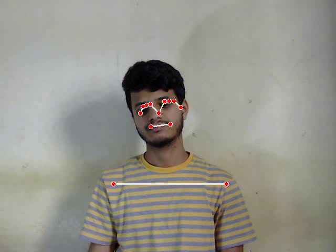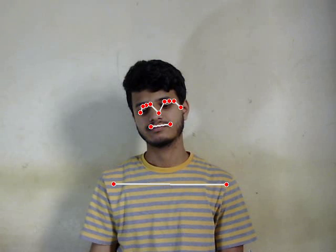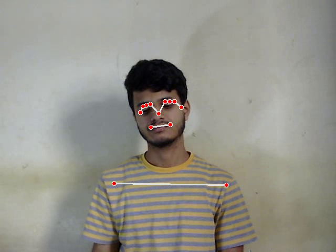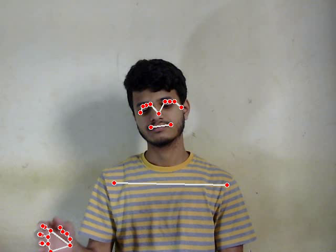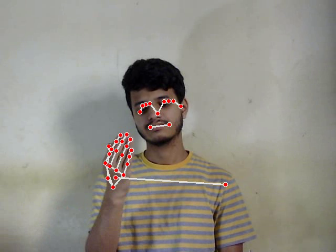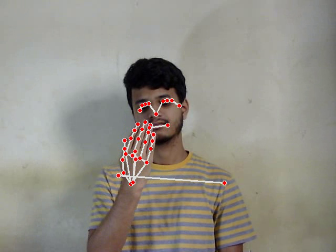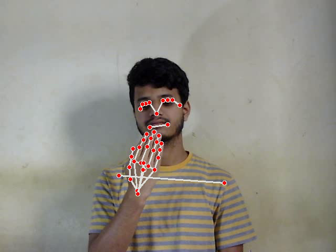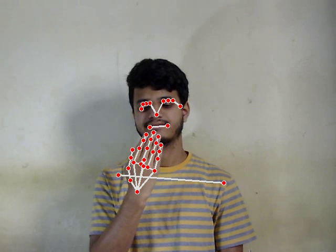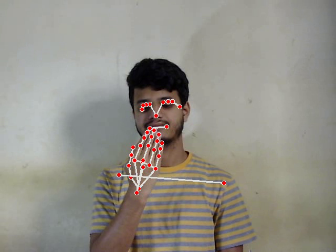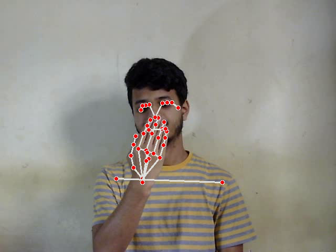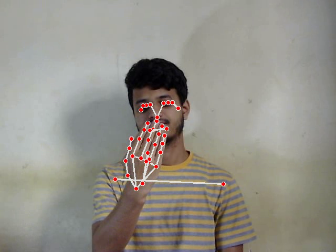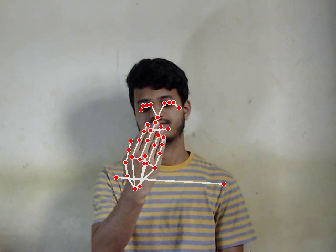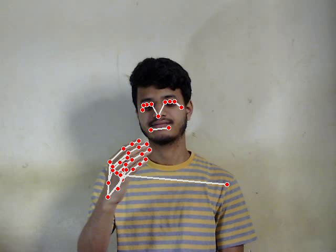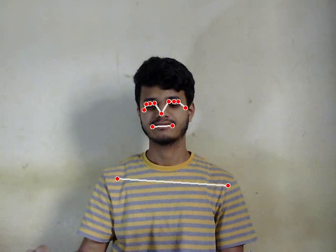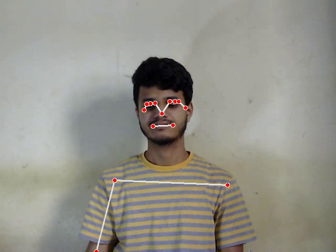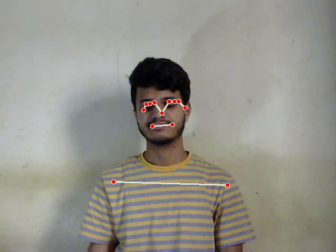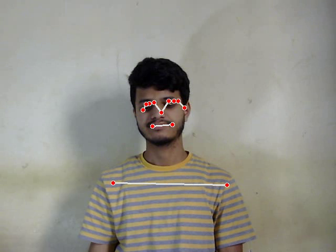thank you